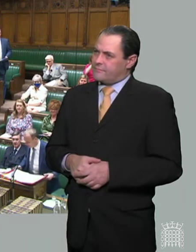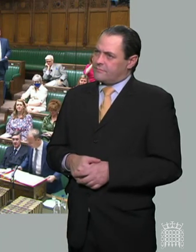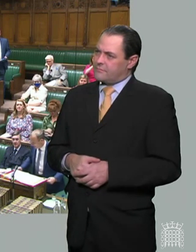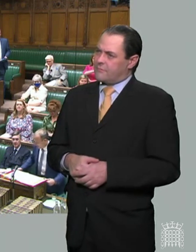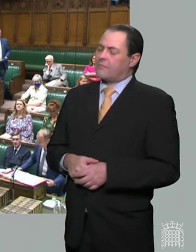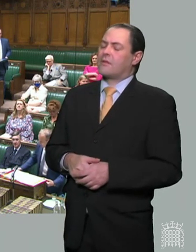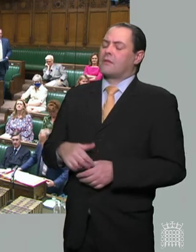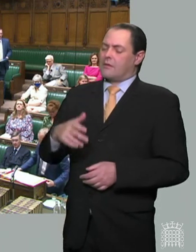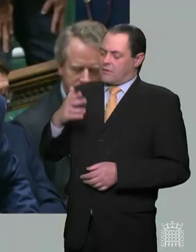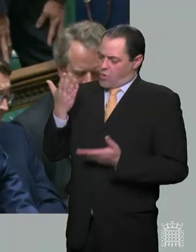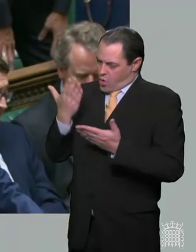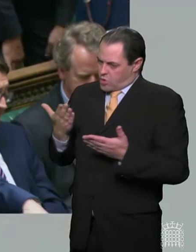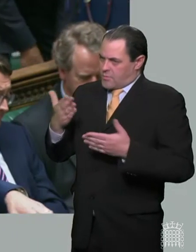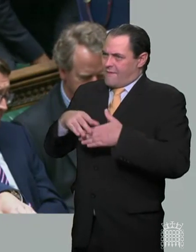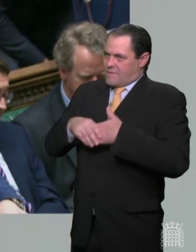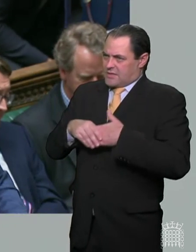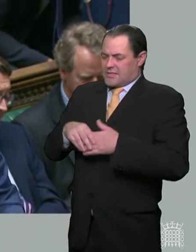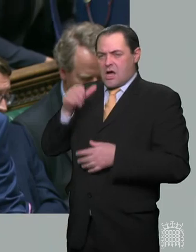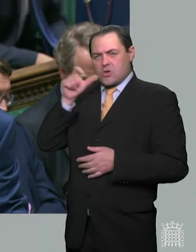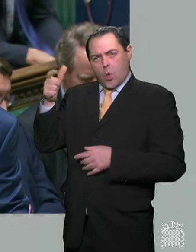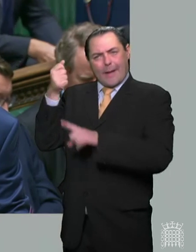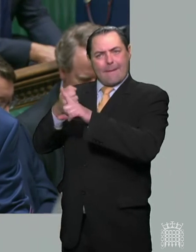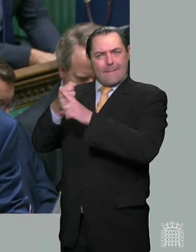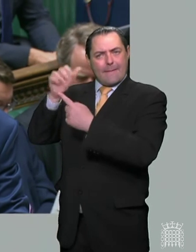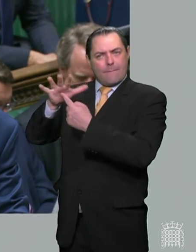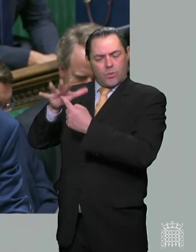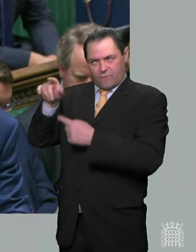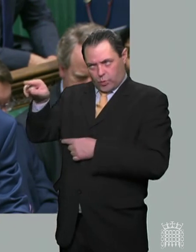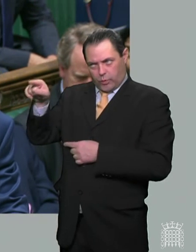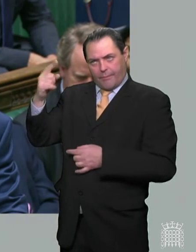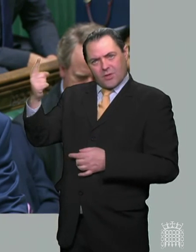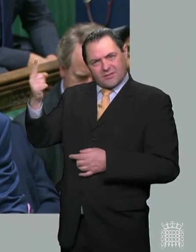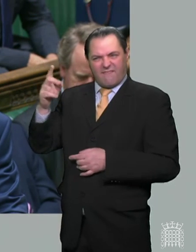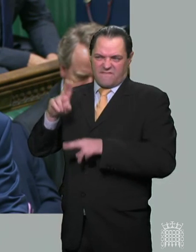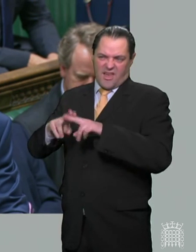Can I say to my honourable Friend that I know how much this campaign means to her personally?